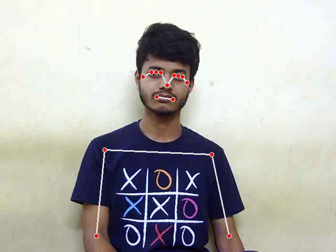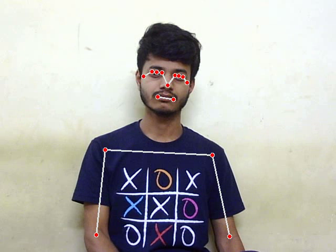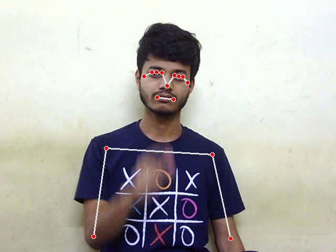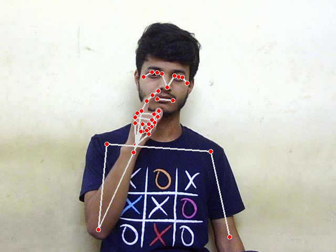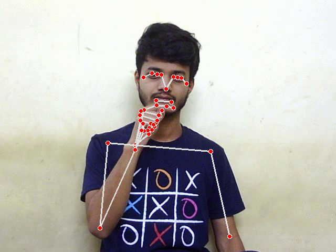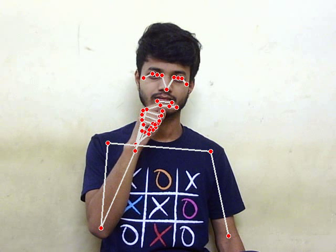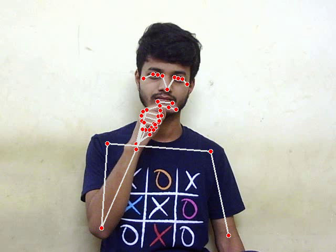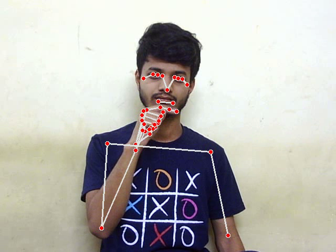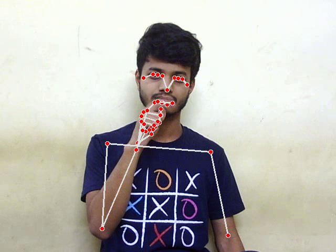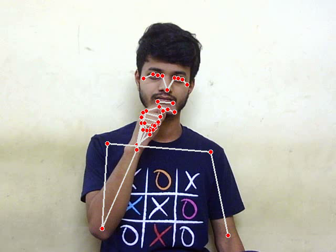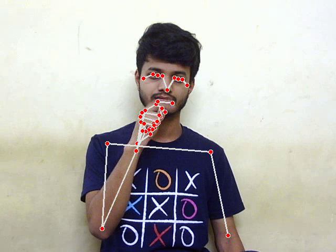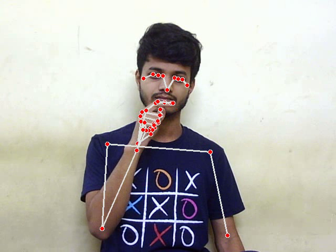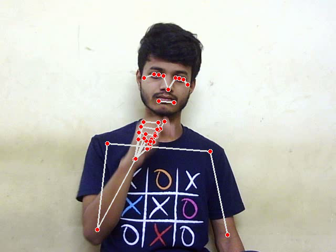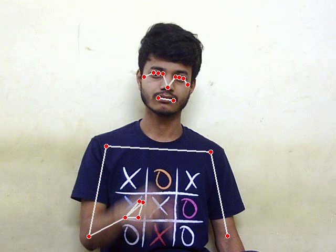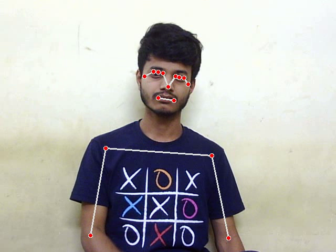who